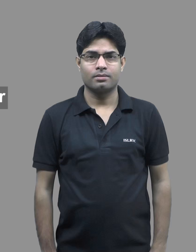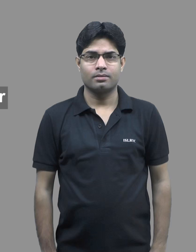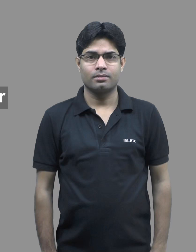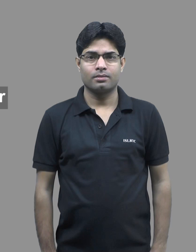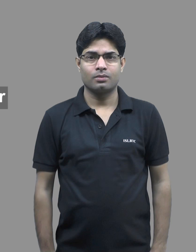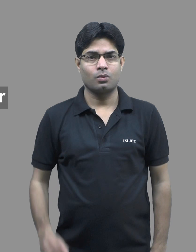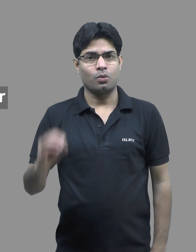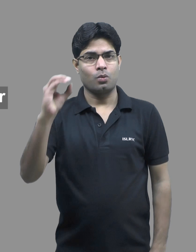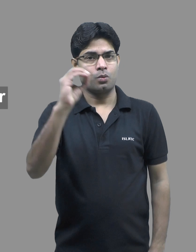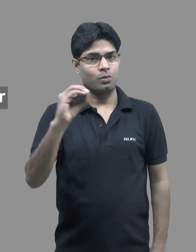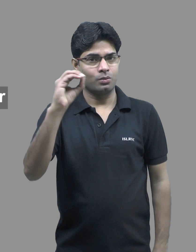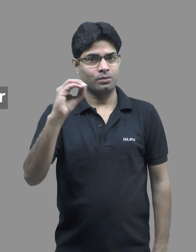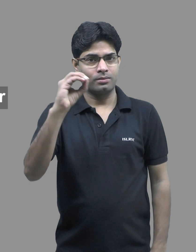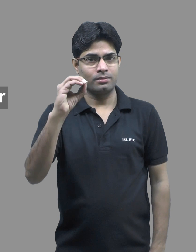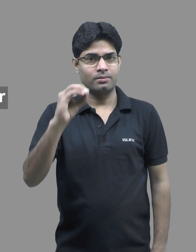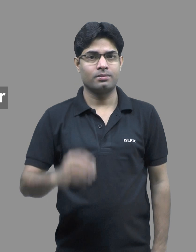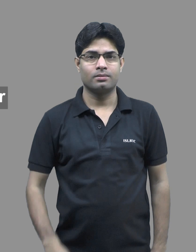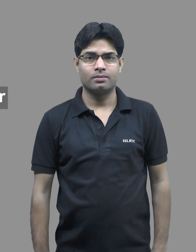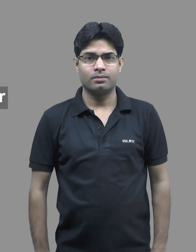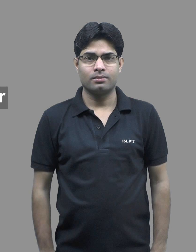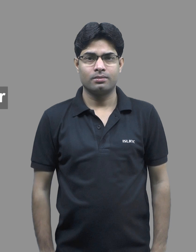October